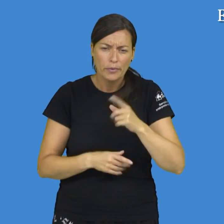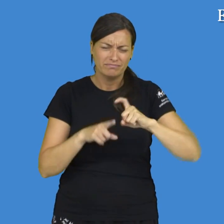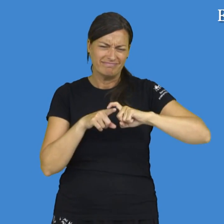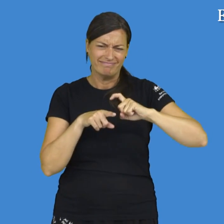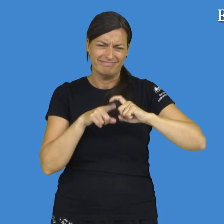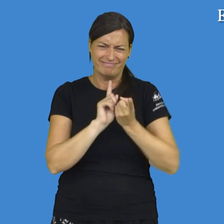tipo